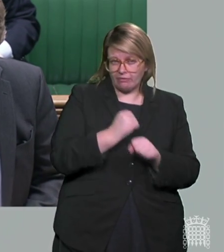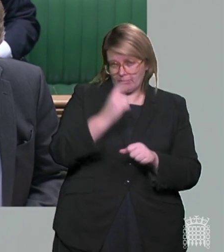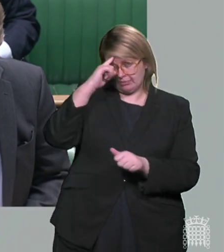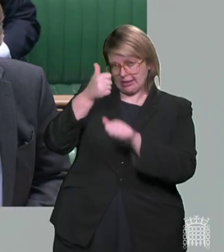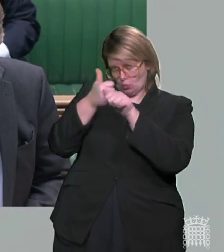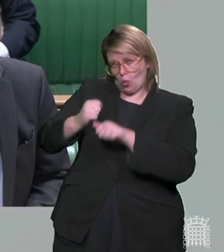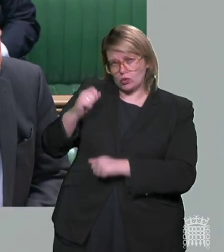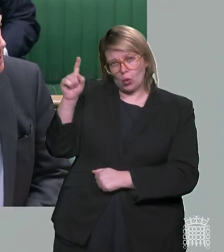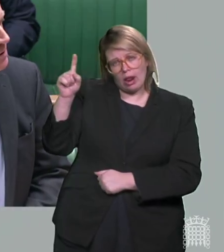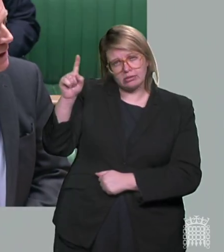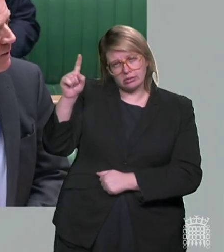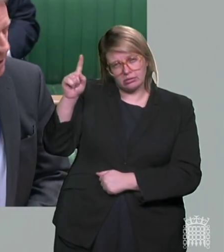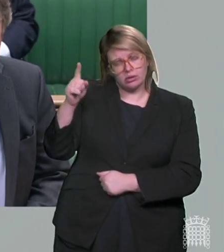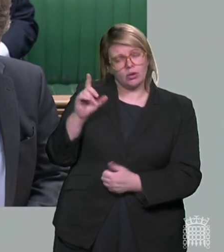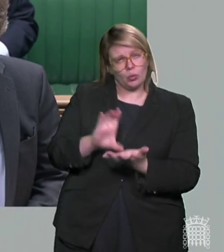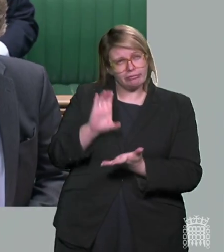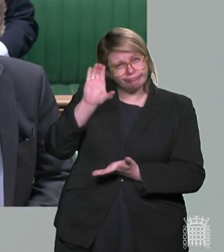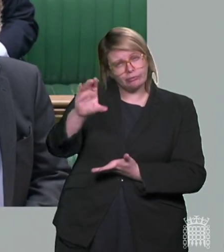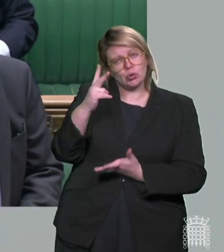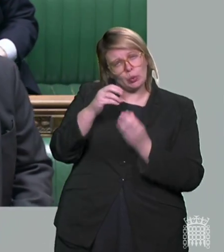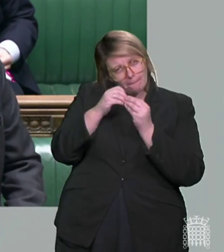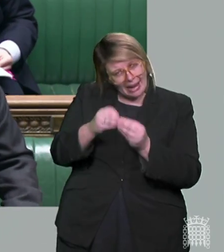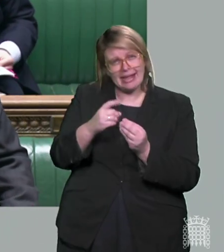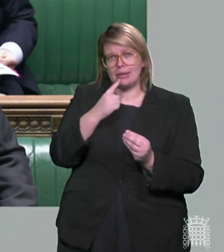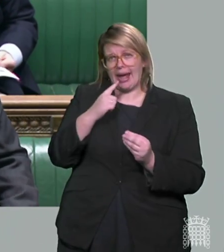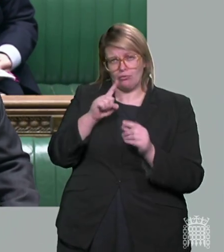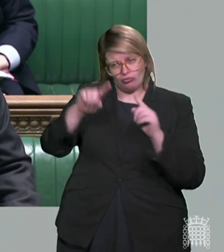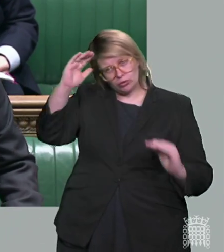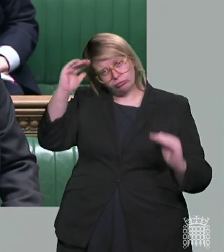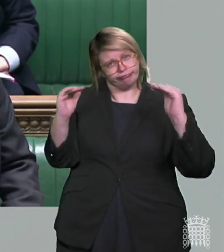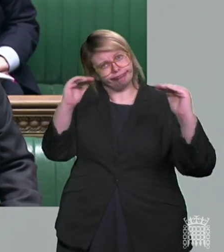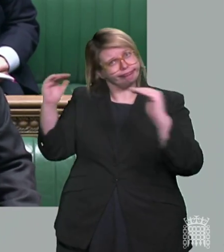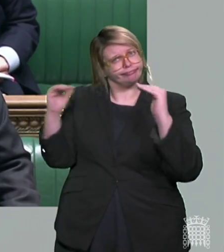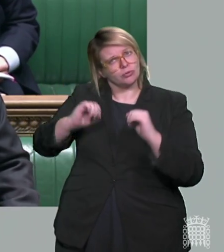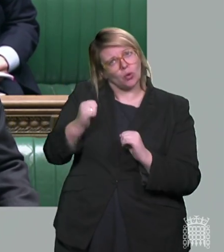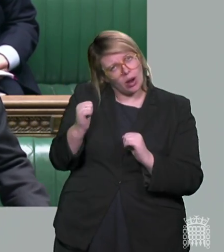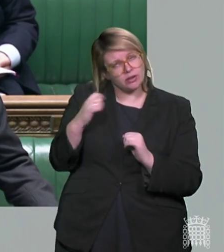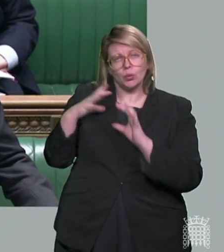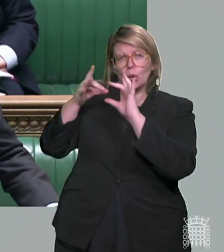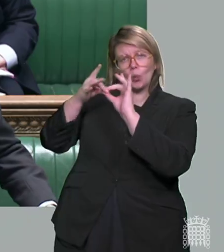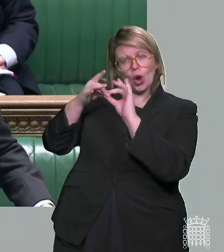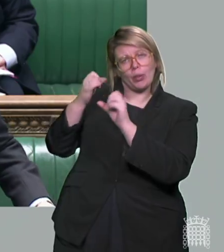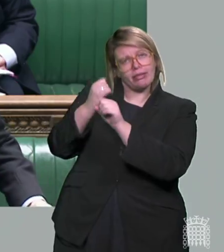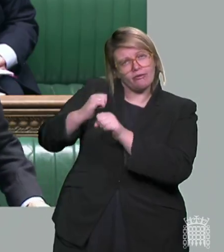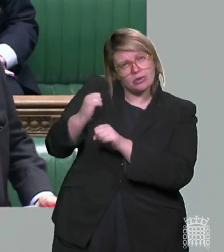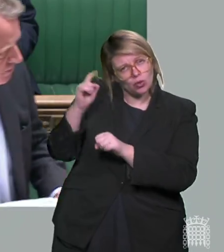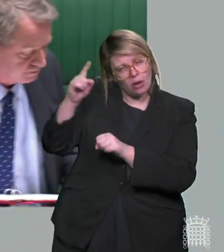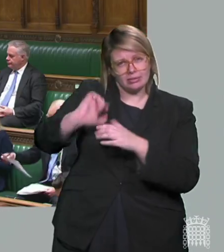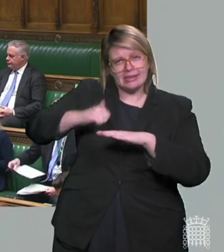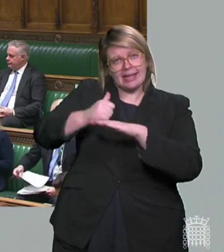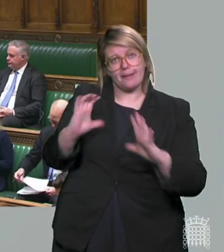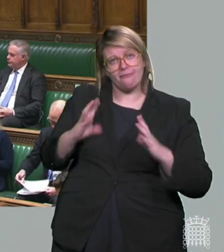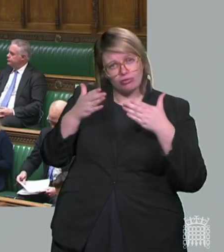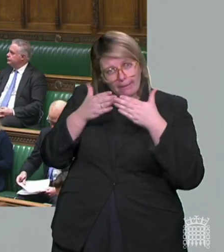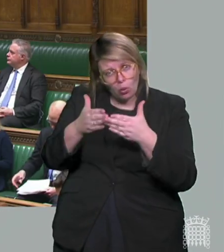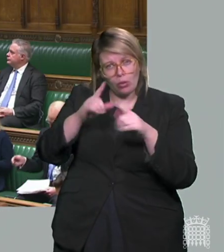We are investing more than £2 billion to level up across Scotland and working with the Scottish Government to deliver growth deals and freeports in Scotland.